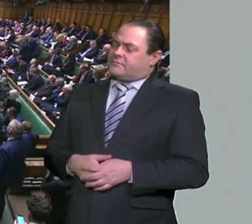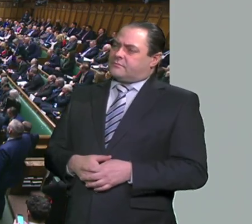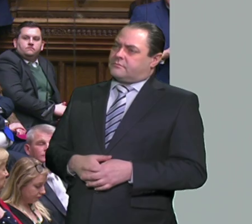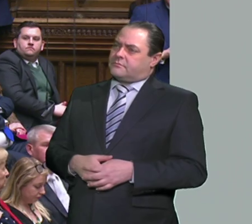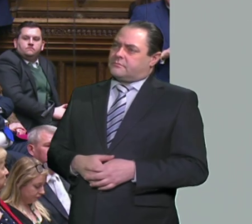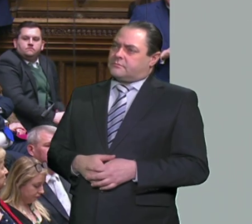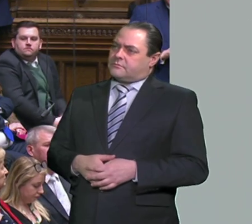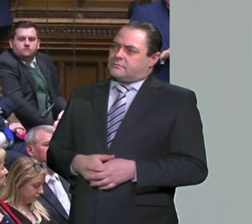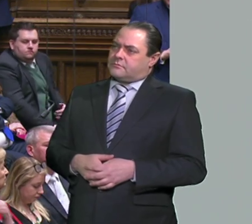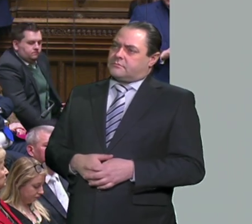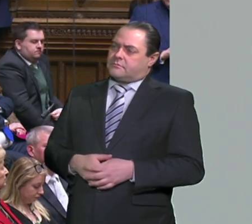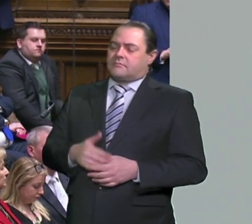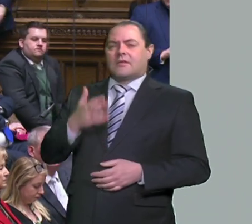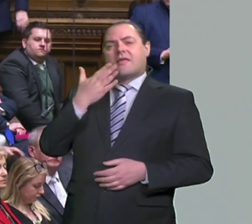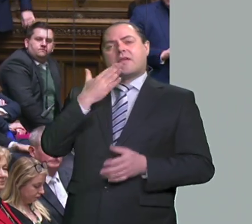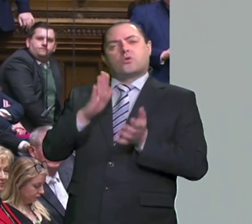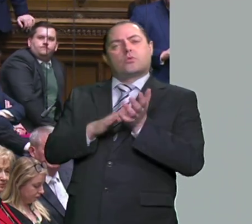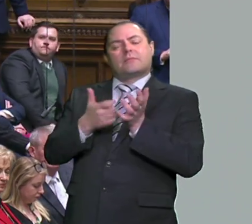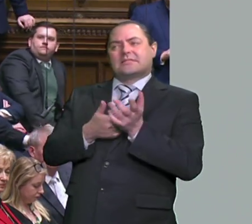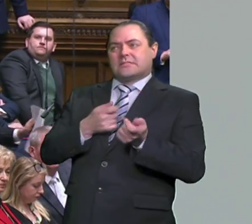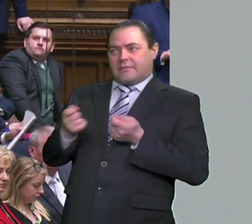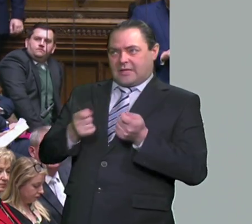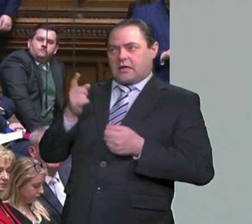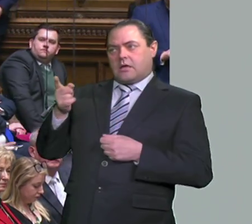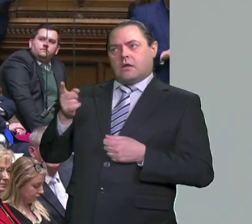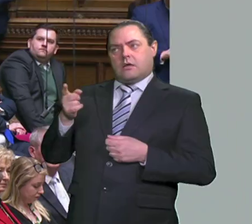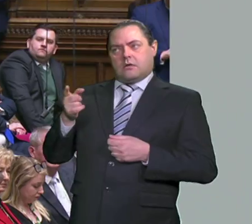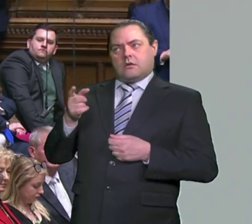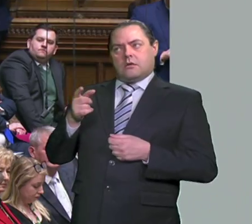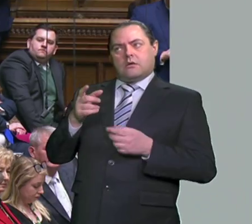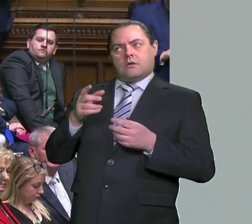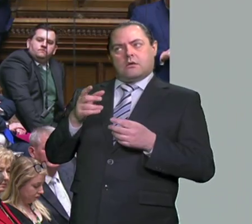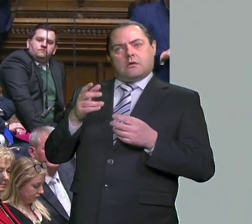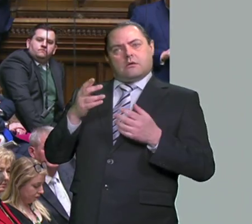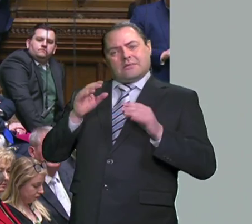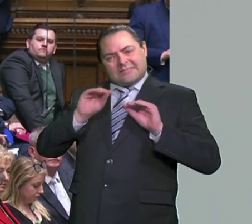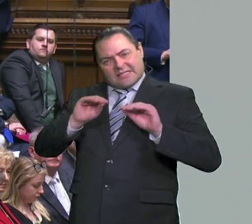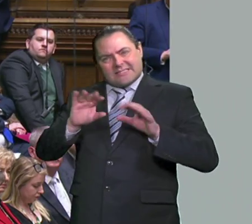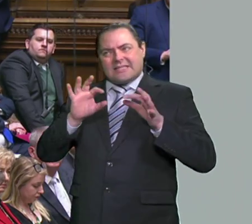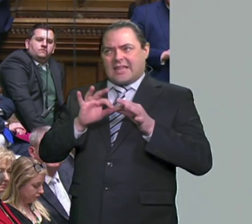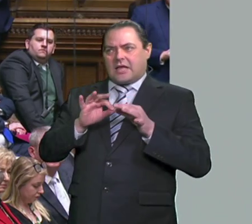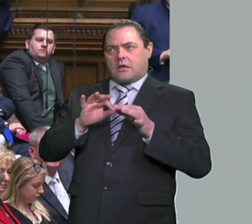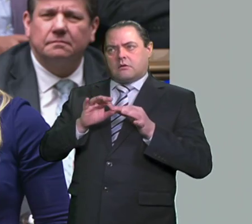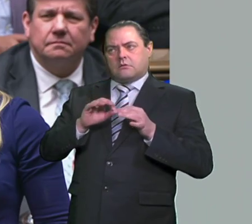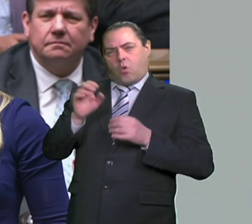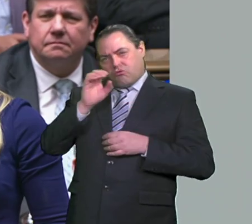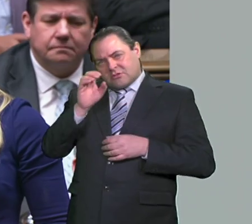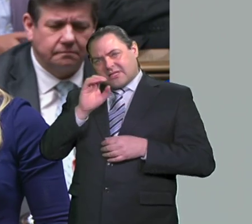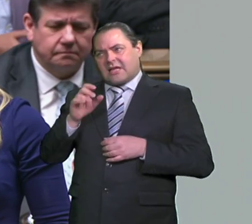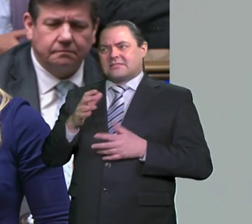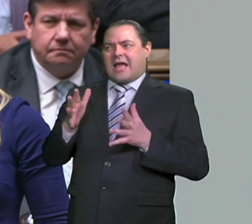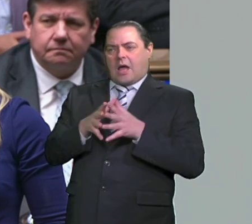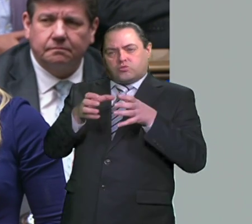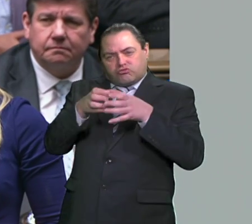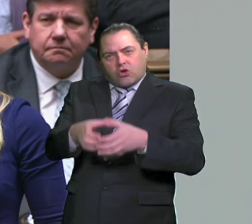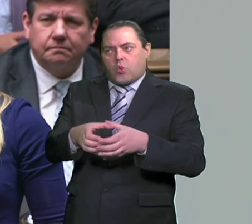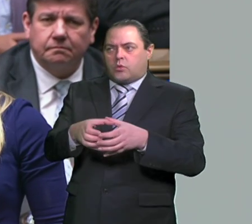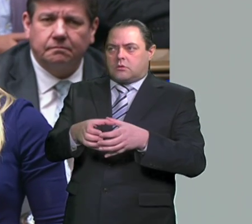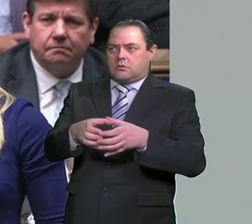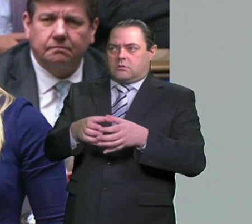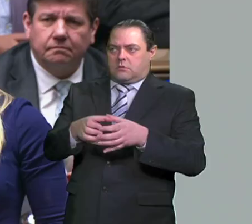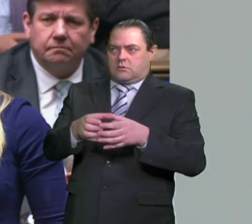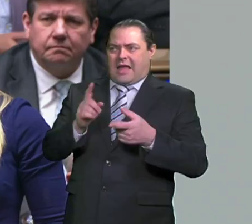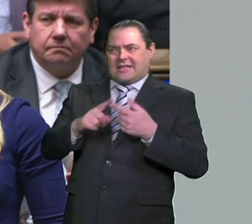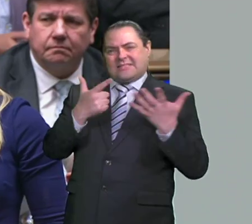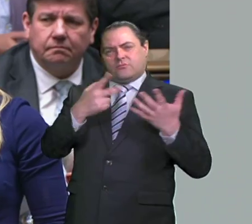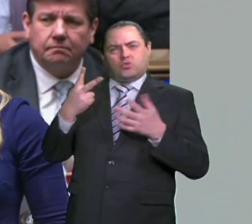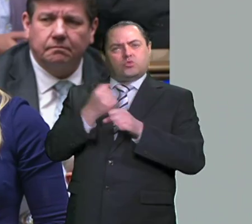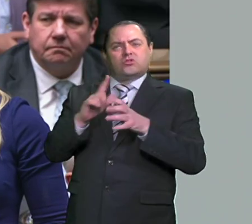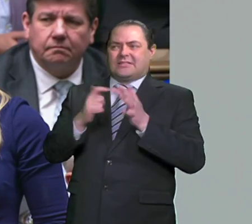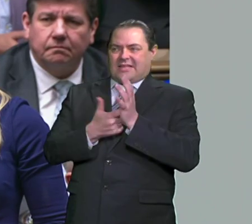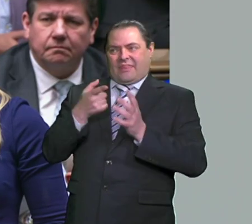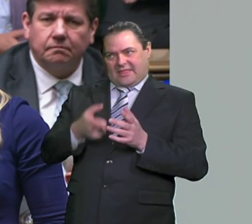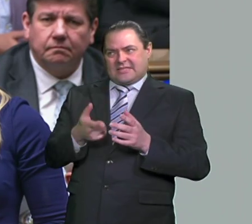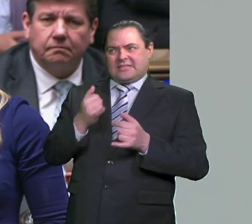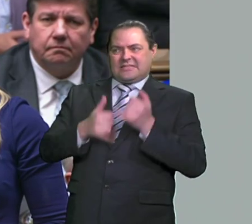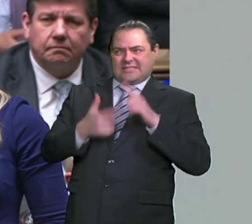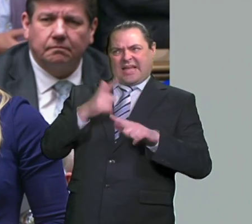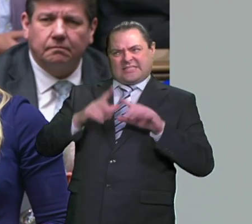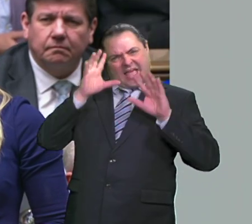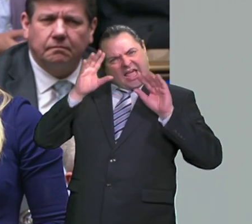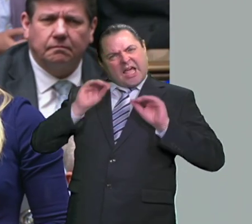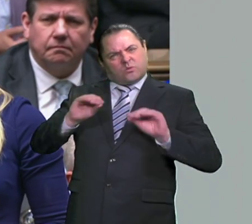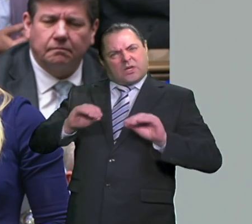Graphic lessons on oral sex, how to choke your partner safely and 72 genders—this is what passes for relationships and sex education in British schools.